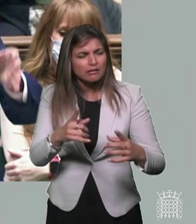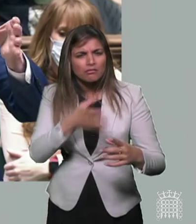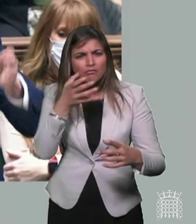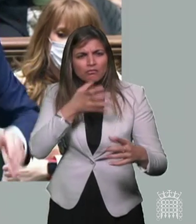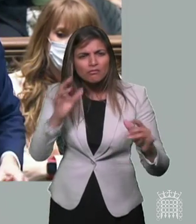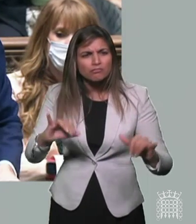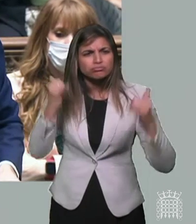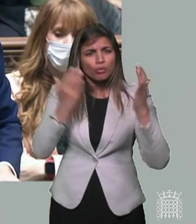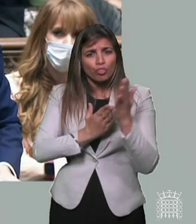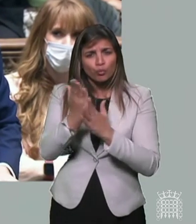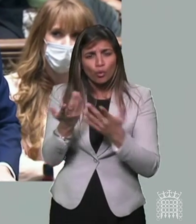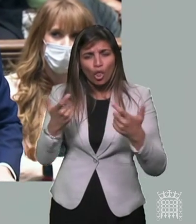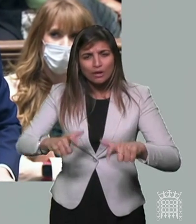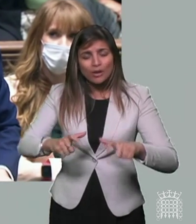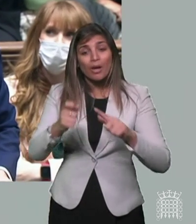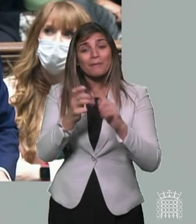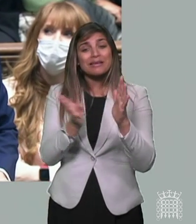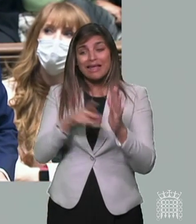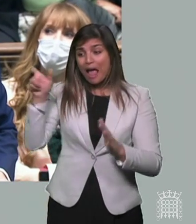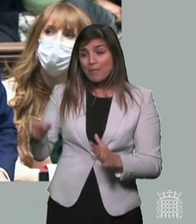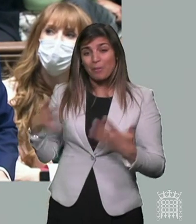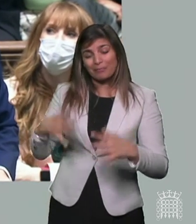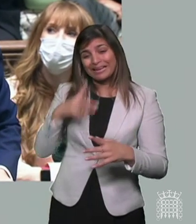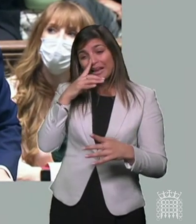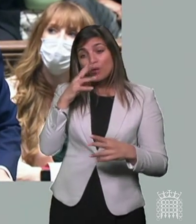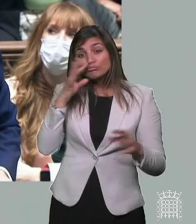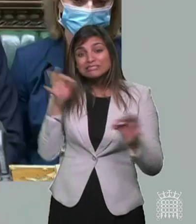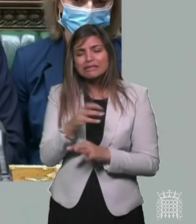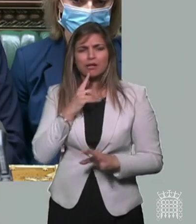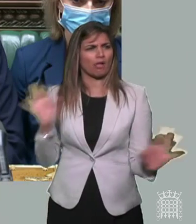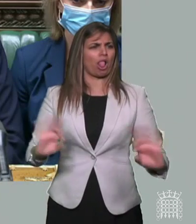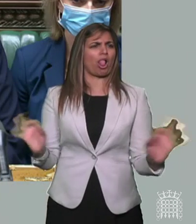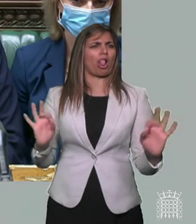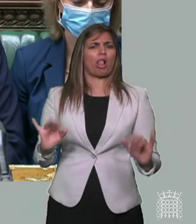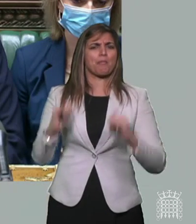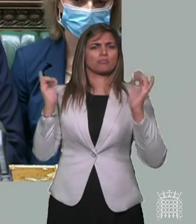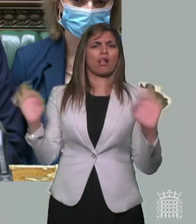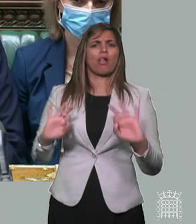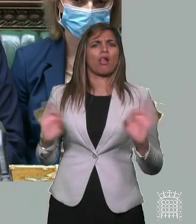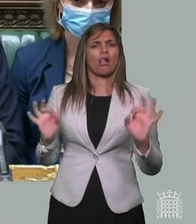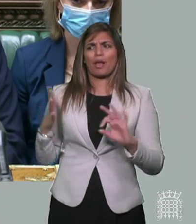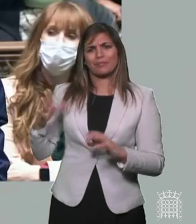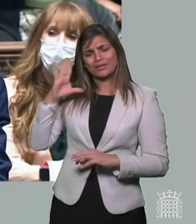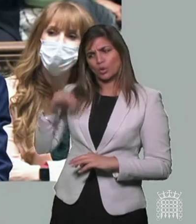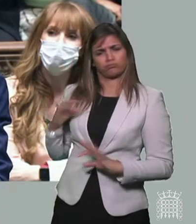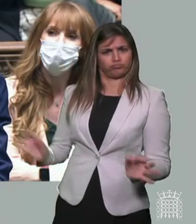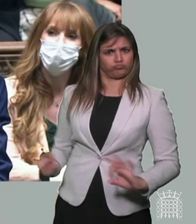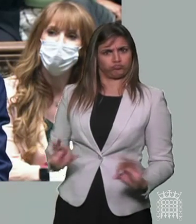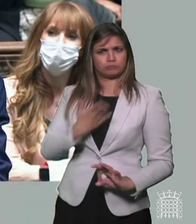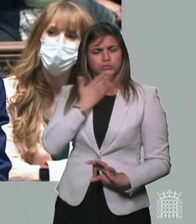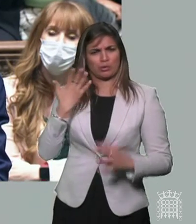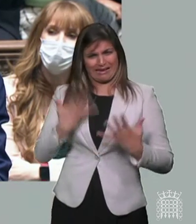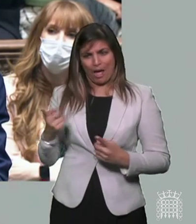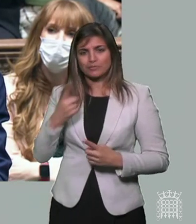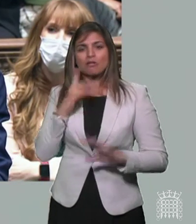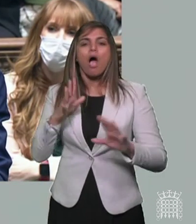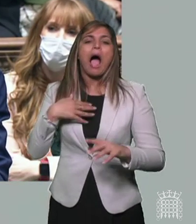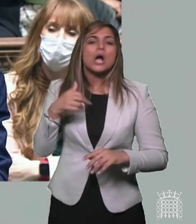The Prime Minister pretended that he had been assured there were no parties—how that fits with his defence now, I do not know.